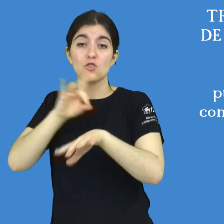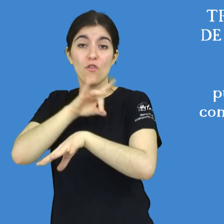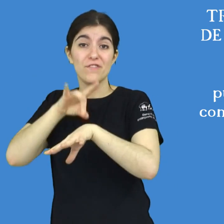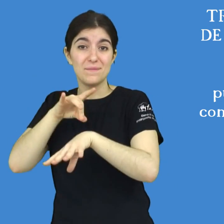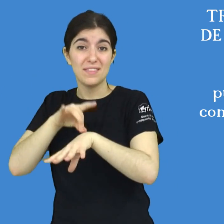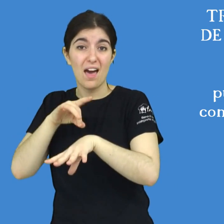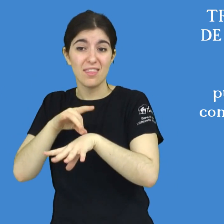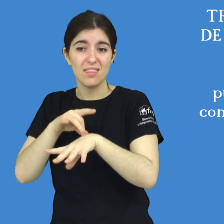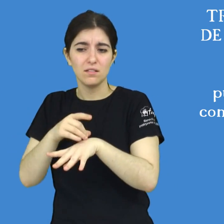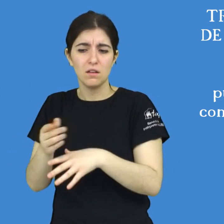enfermo